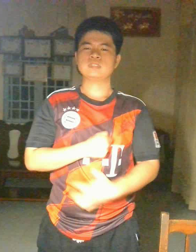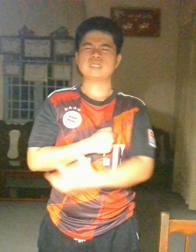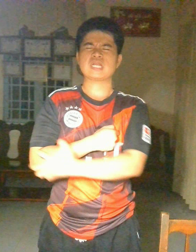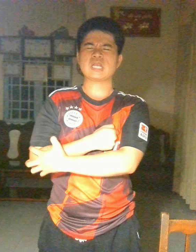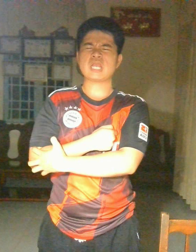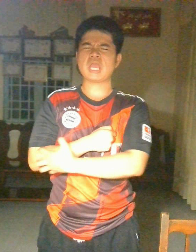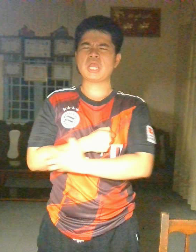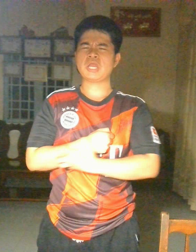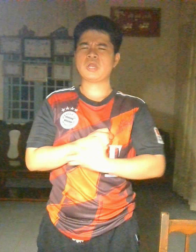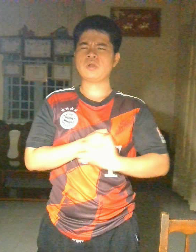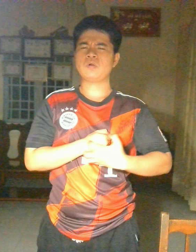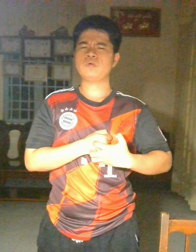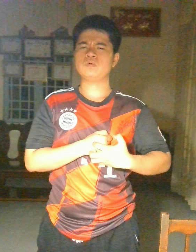ngheo